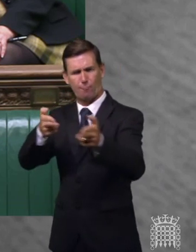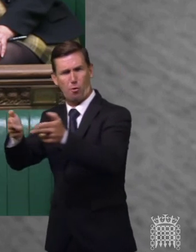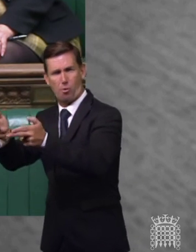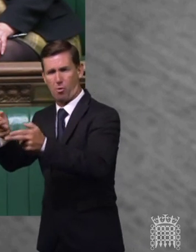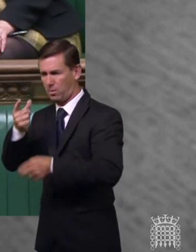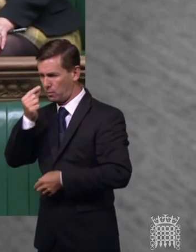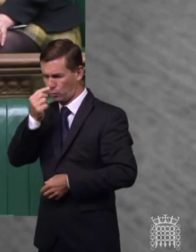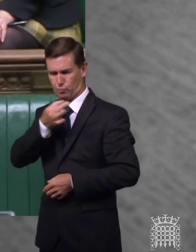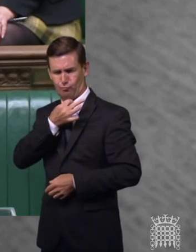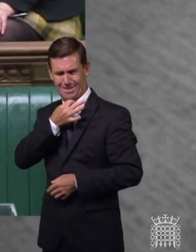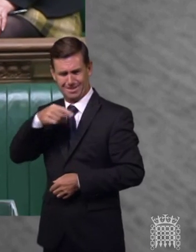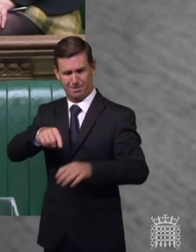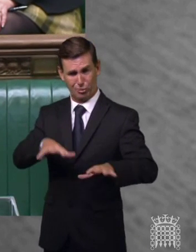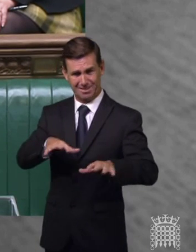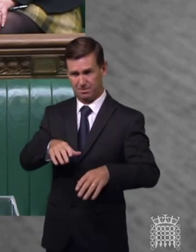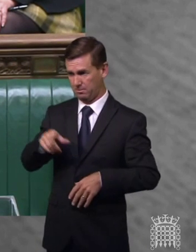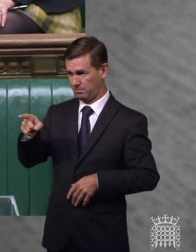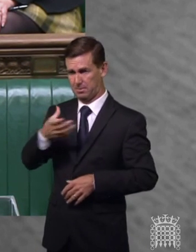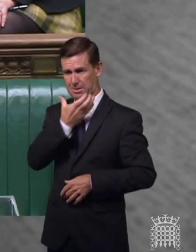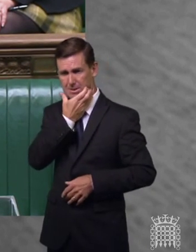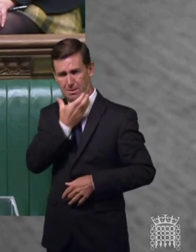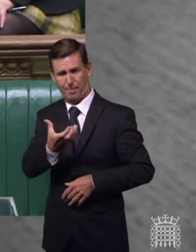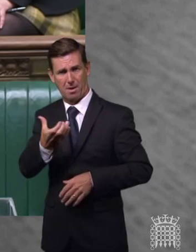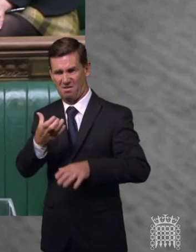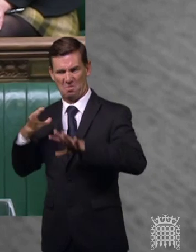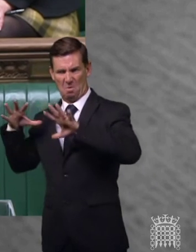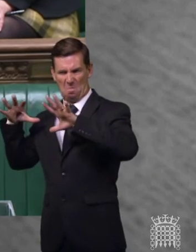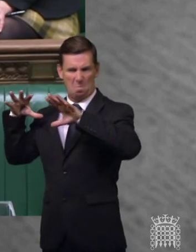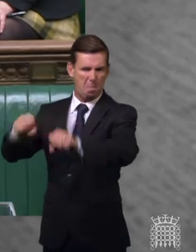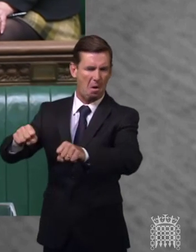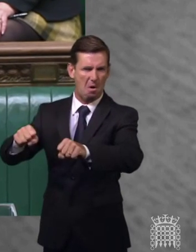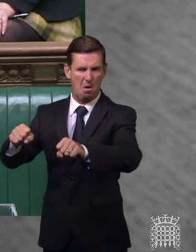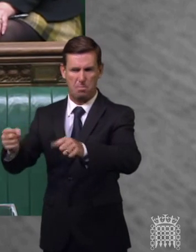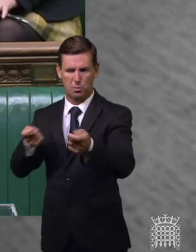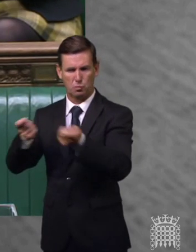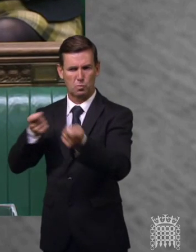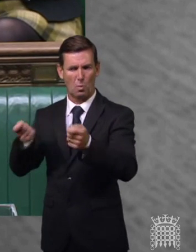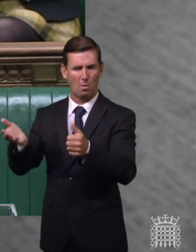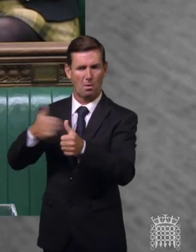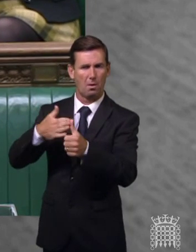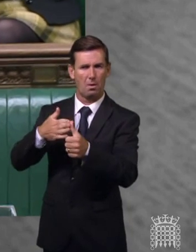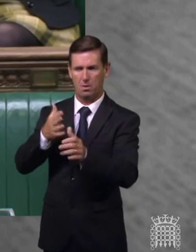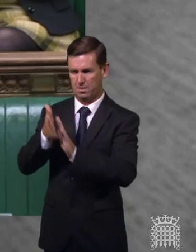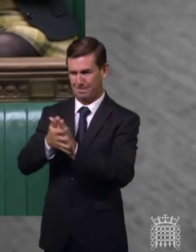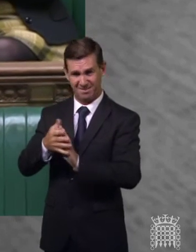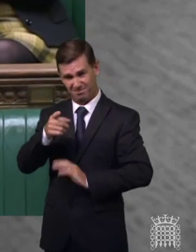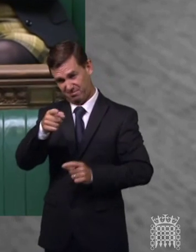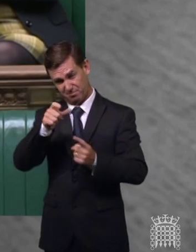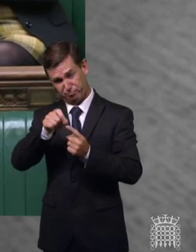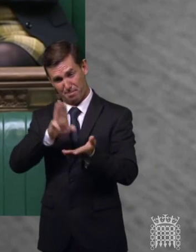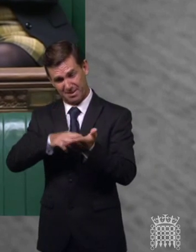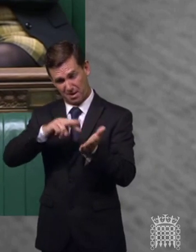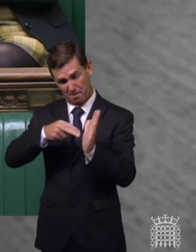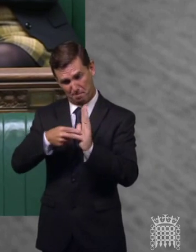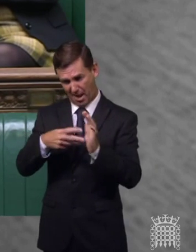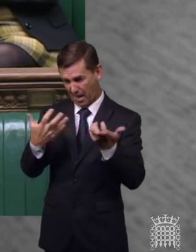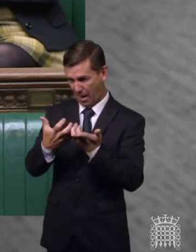The Taliban are back in control. The Prime Minister has no plan to handle the situation, just as he had no plan to prevent it.